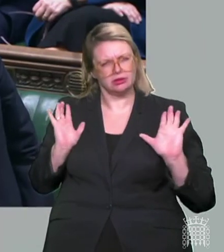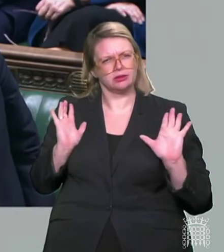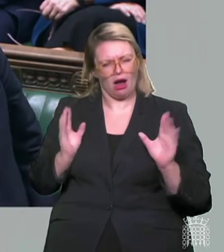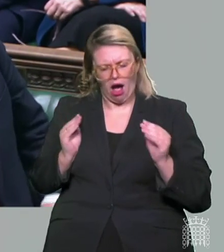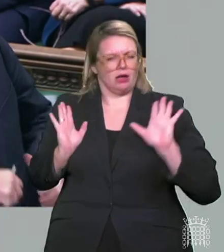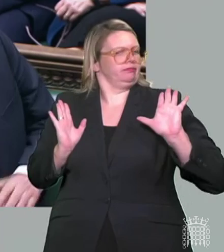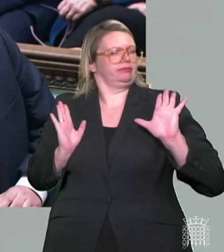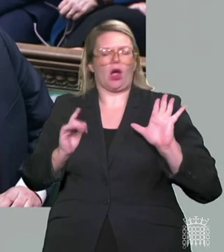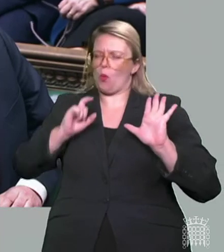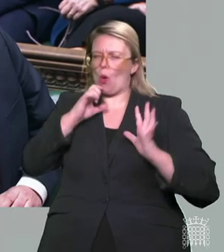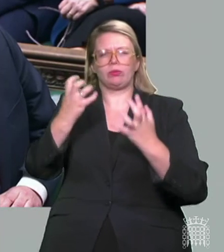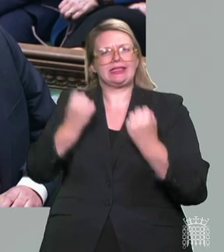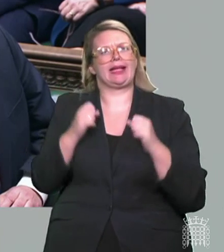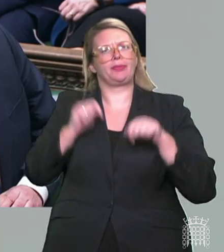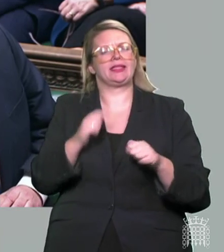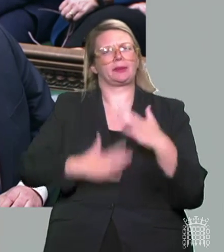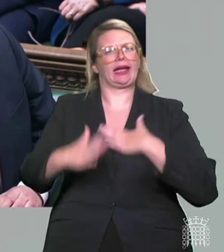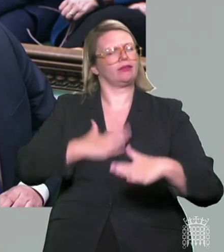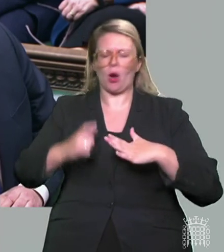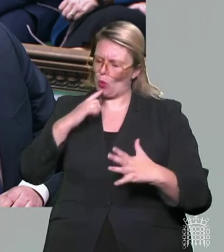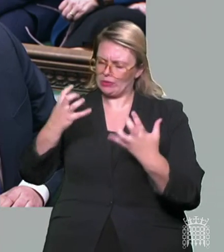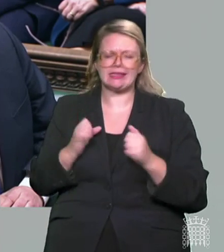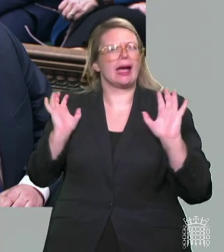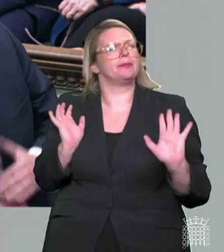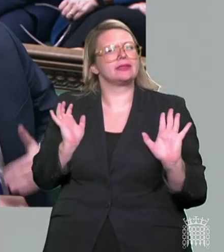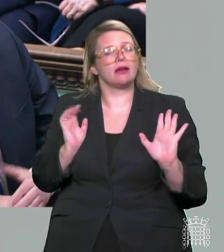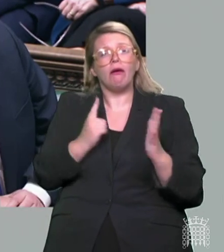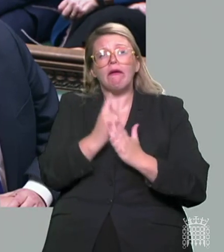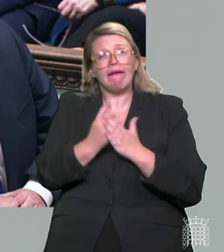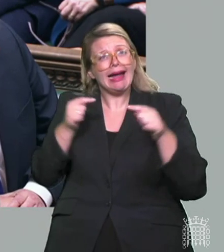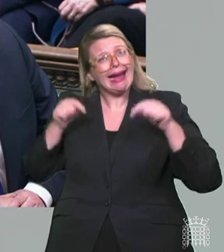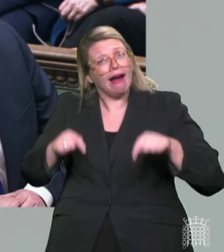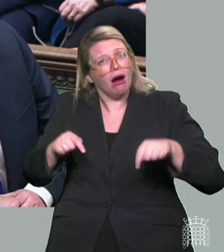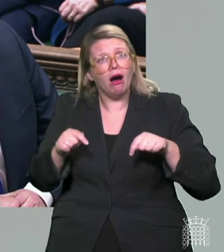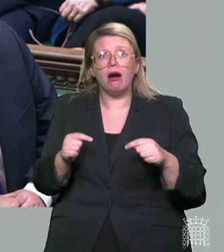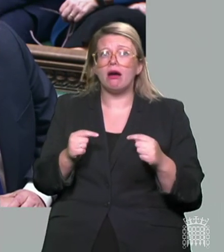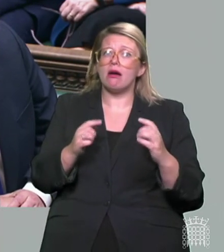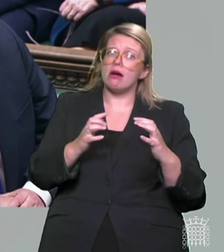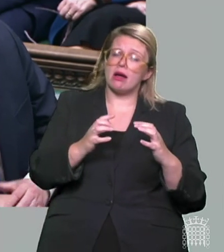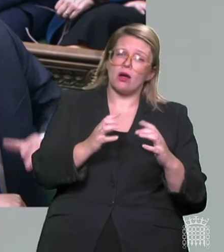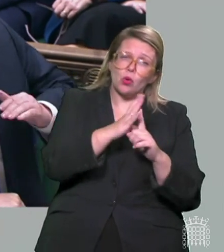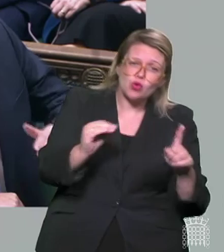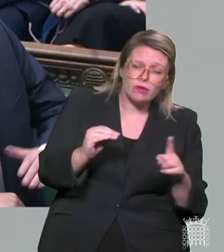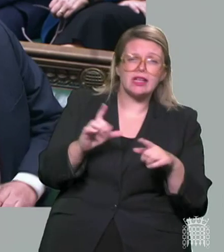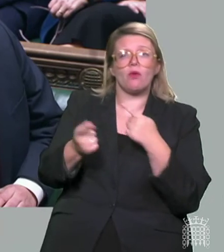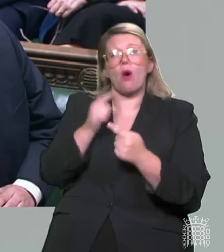We will not tolerate that kind of behaviour in this or in any other party.